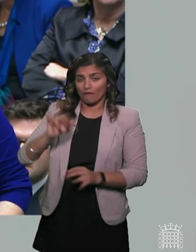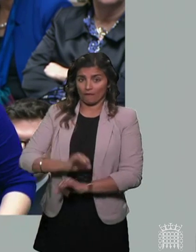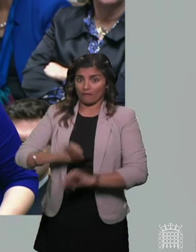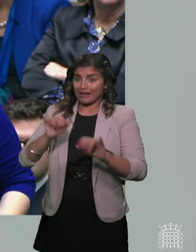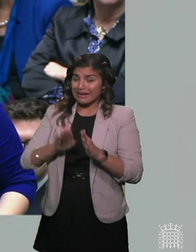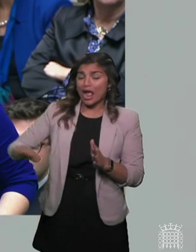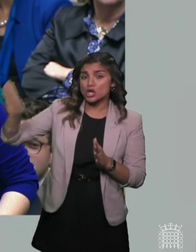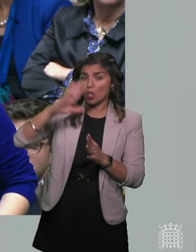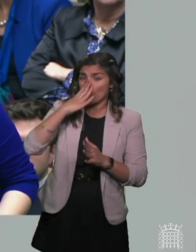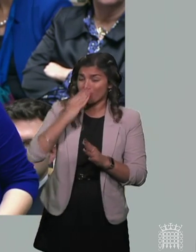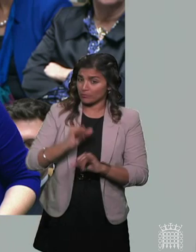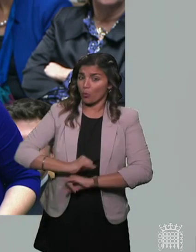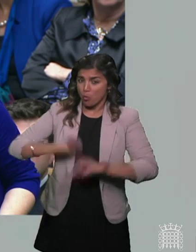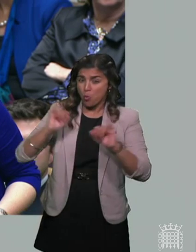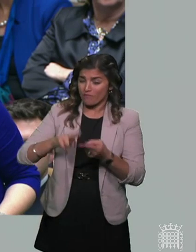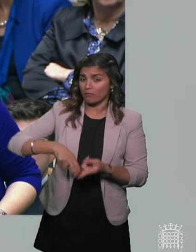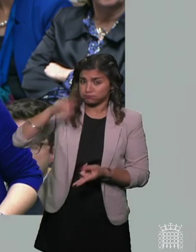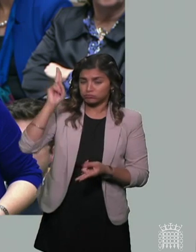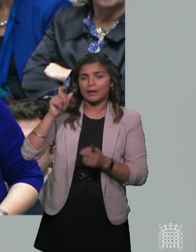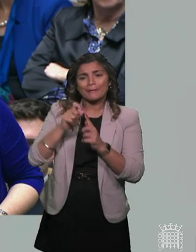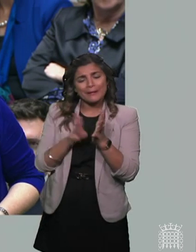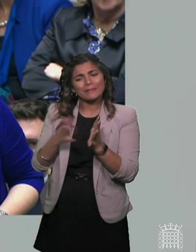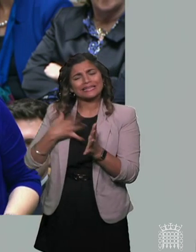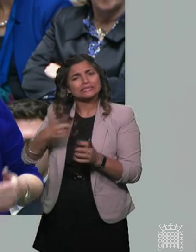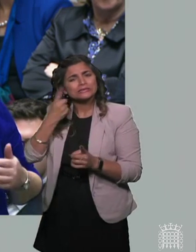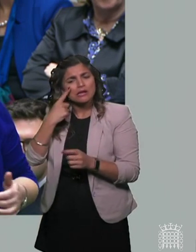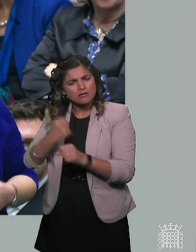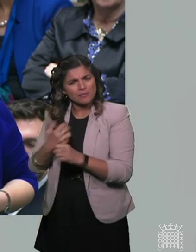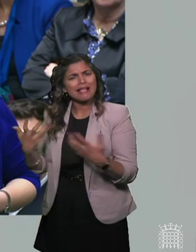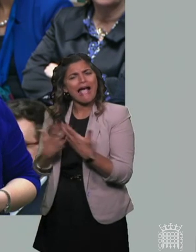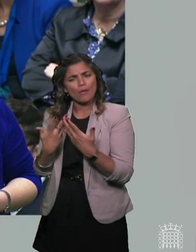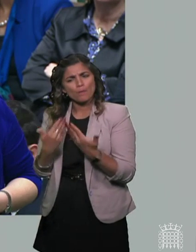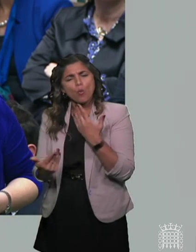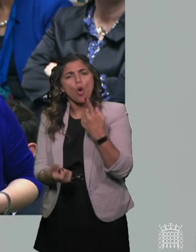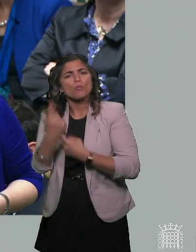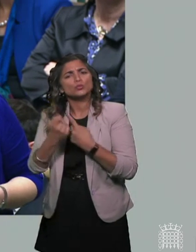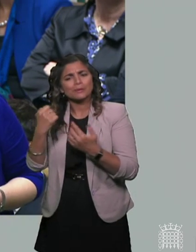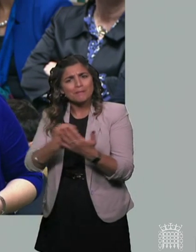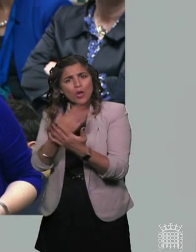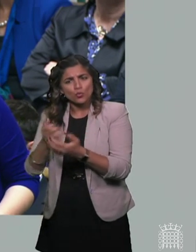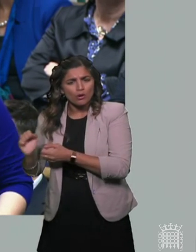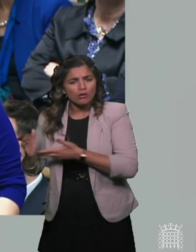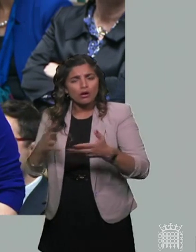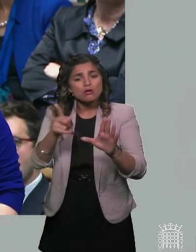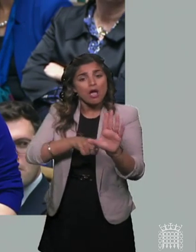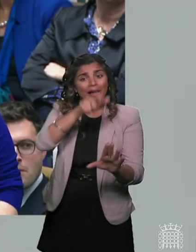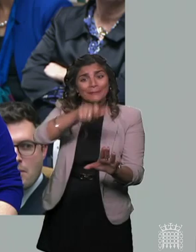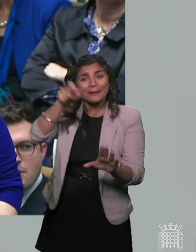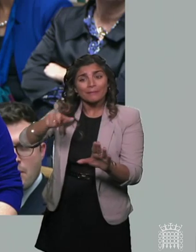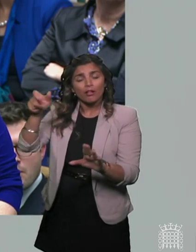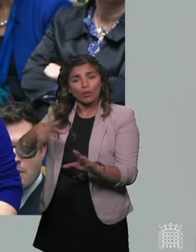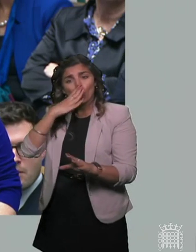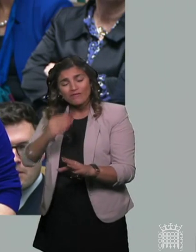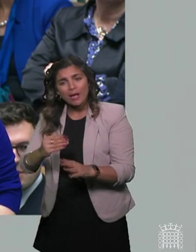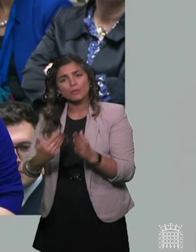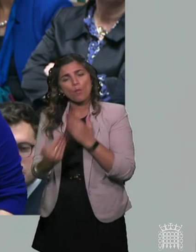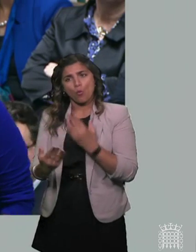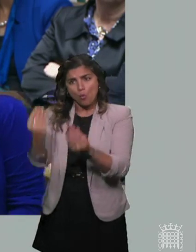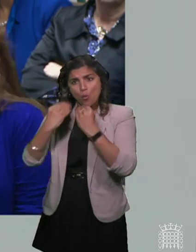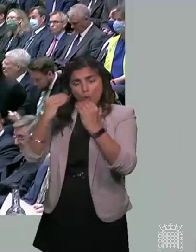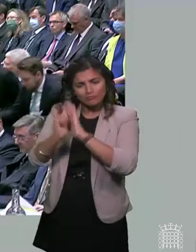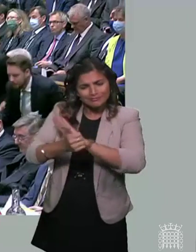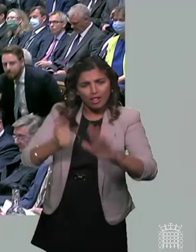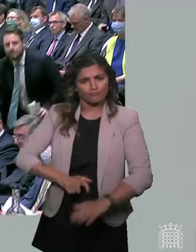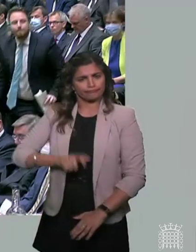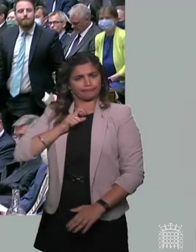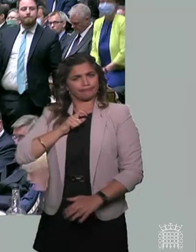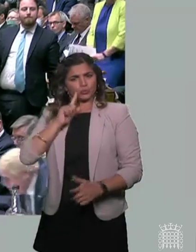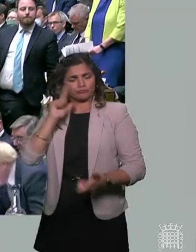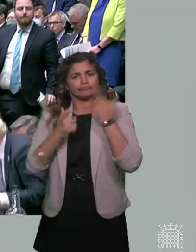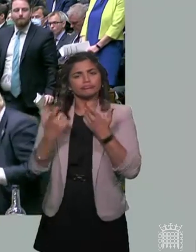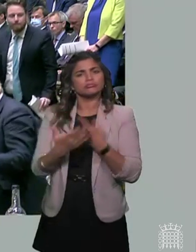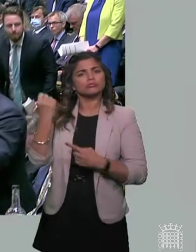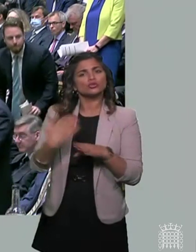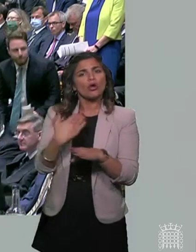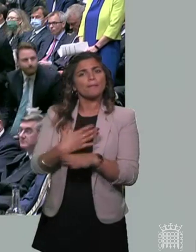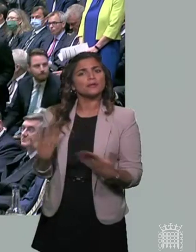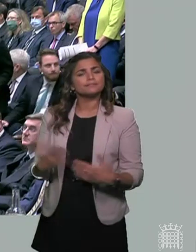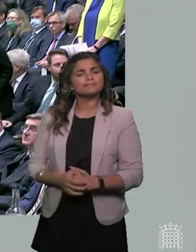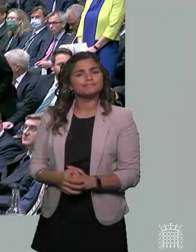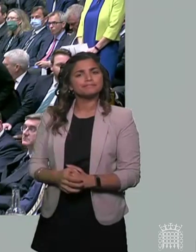Will the Prime Minister urgently look at how the Government can level up opportunity so that young people in Wolverhampton can get the skills and the confidence that they need to find work?